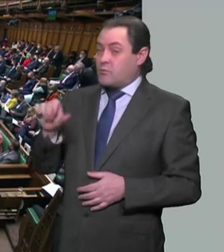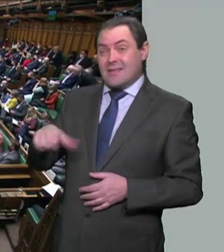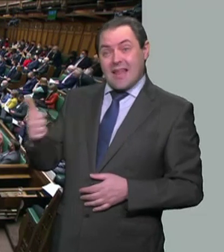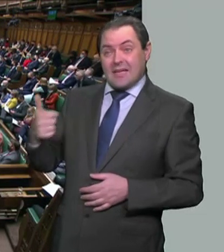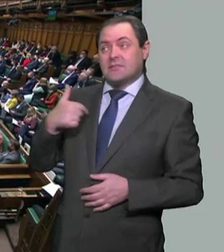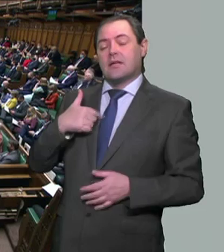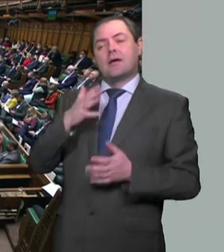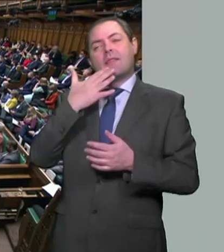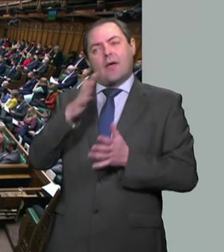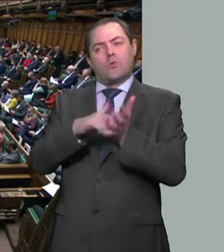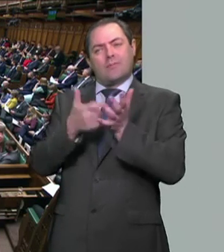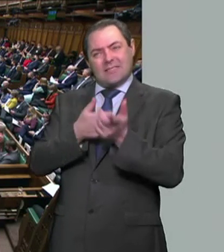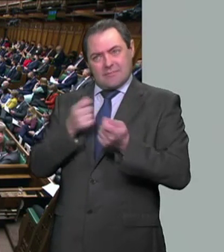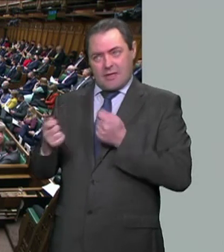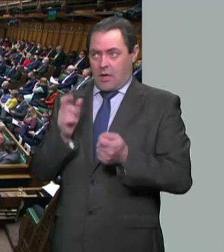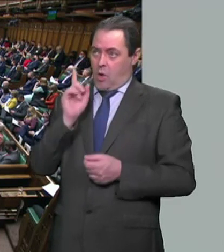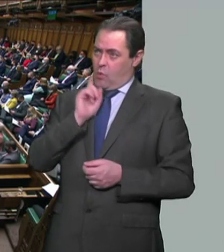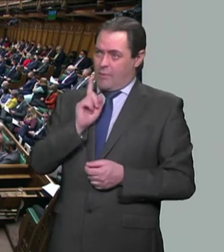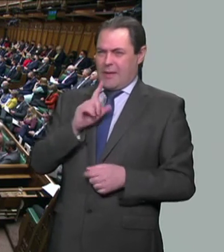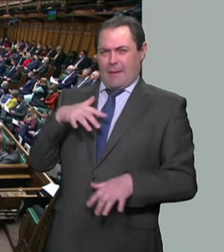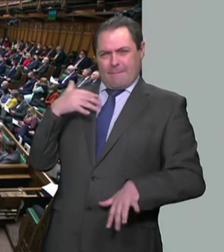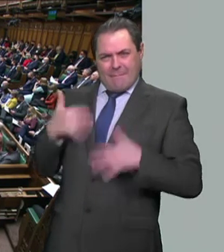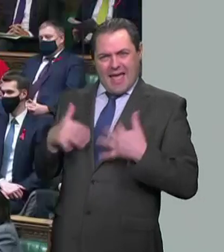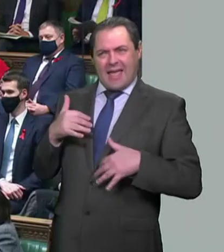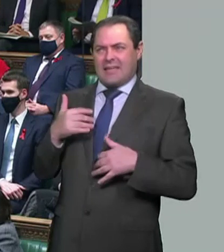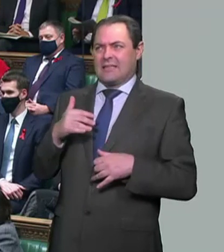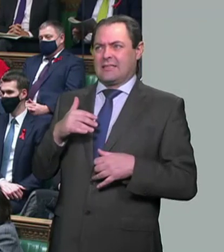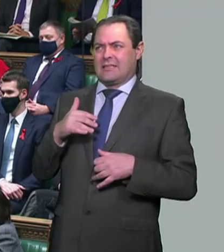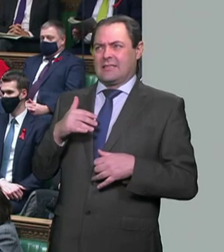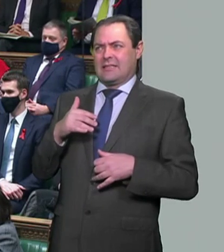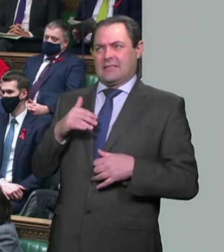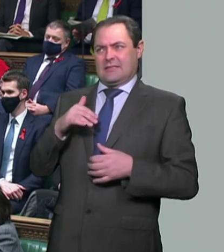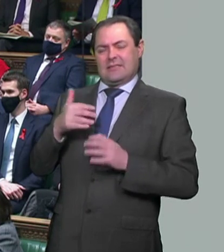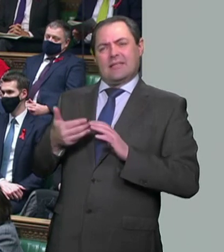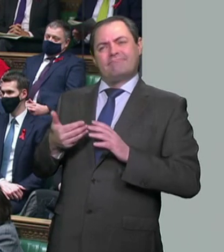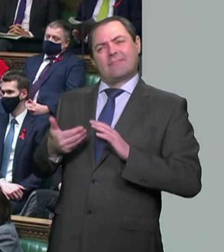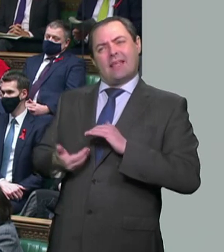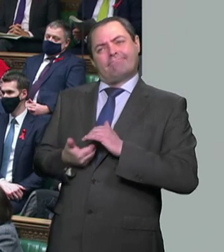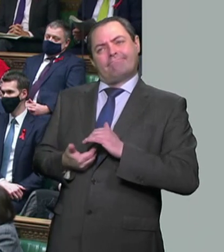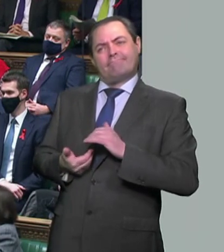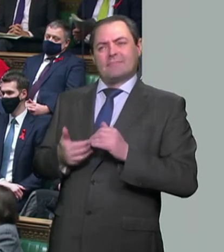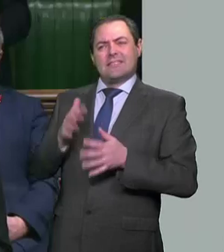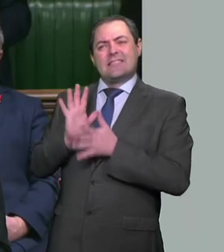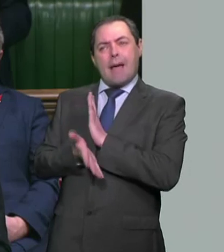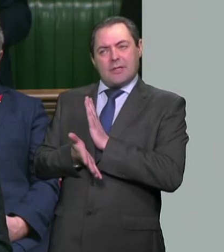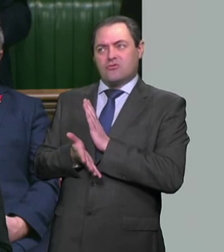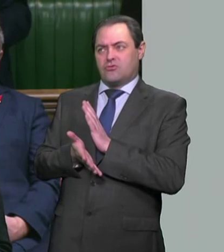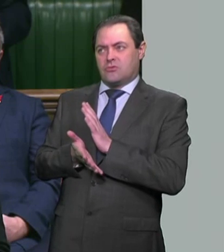Women have been left with internal damage and pain that they describe as being like “razor blades inside them”.